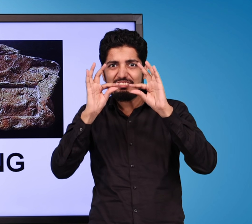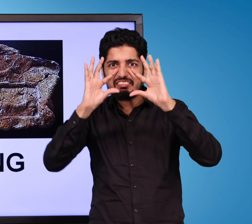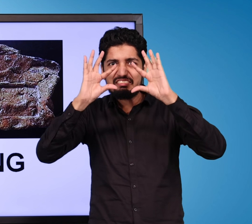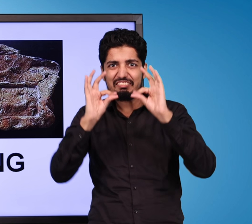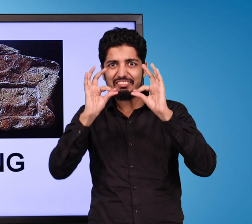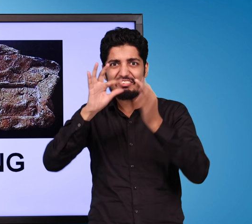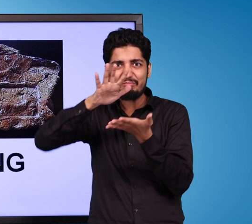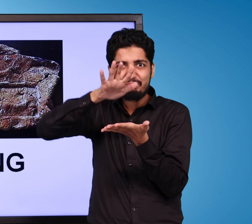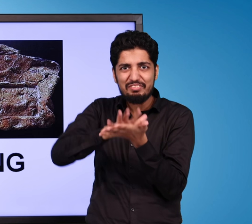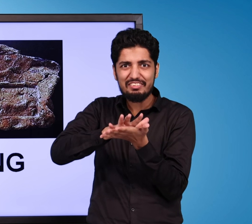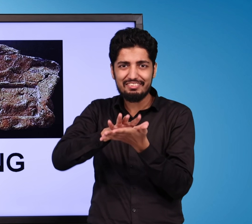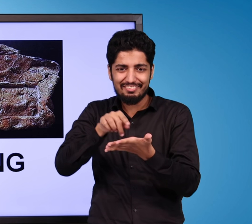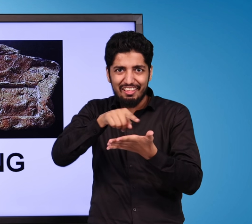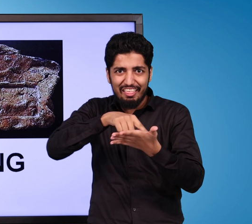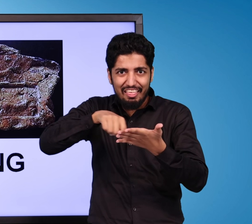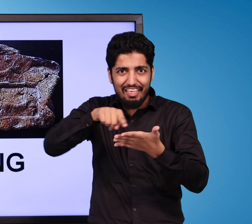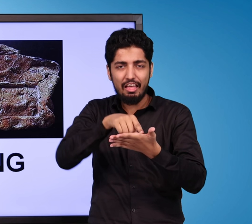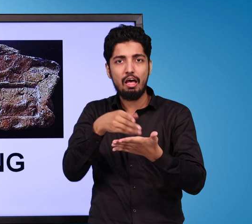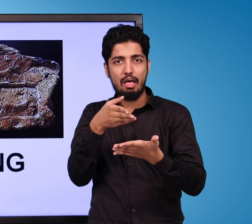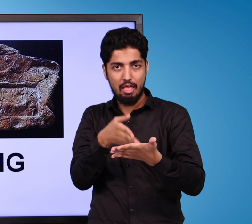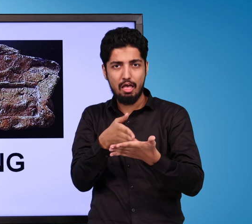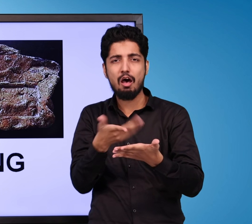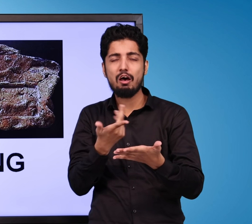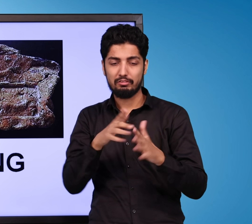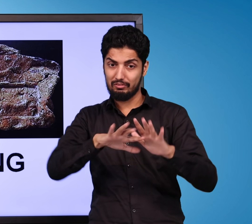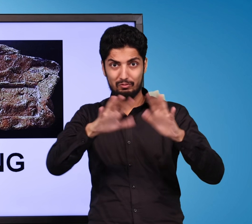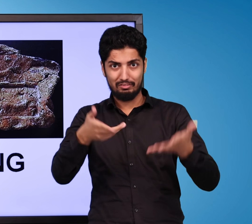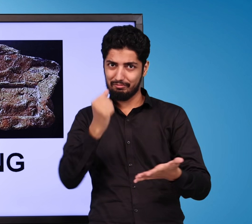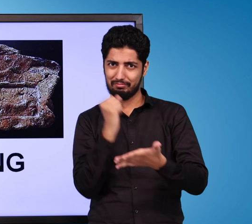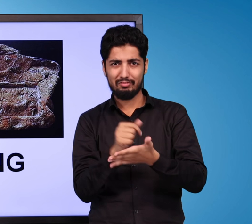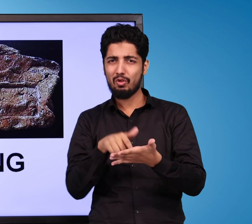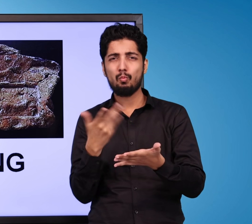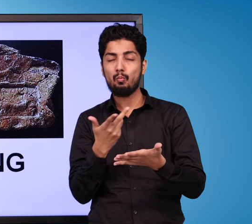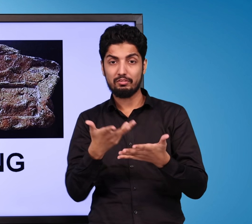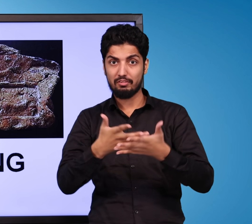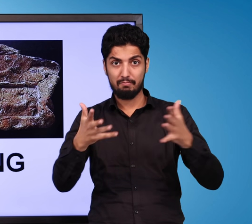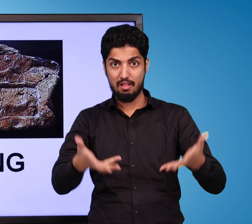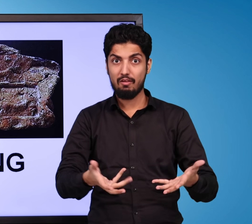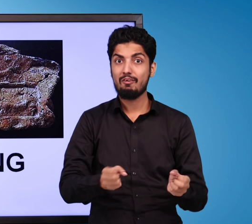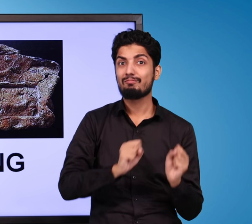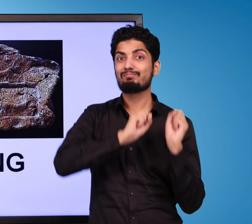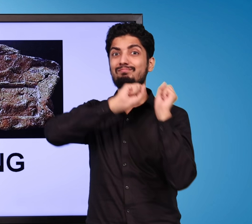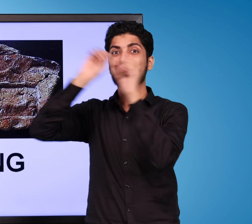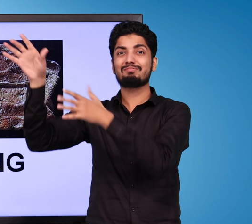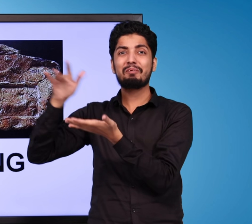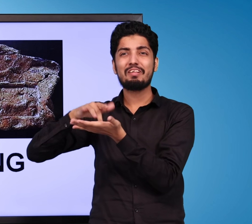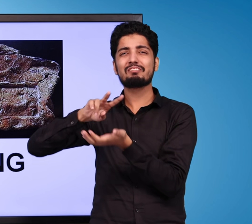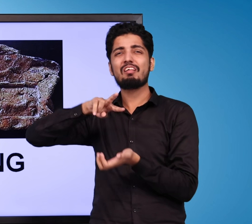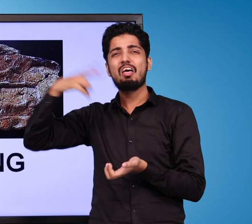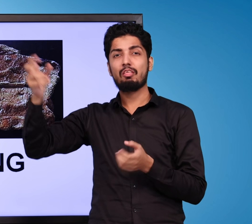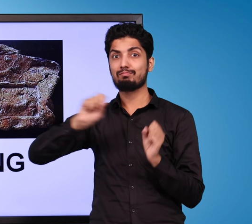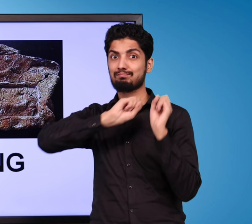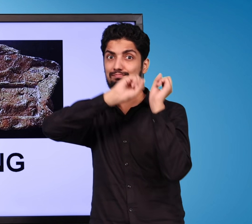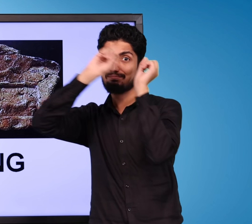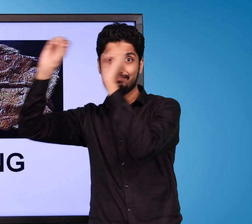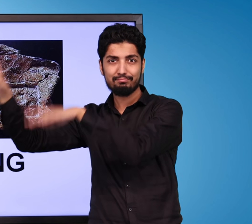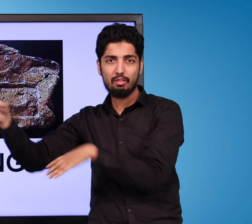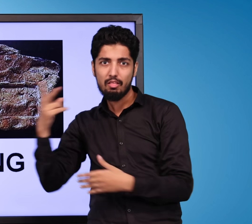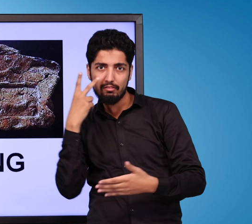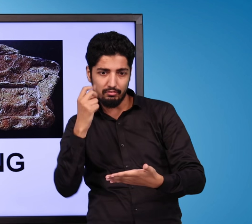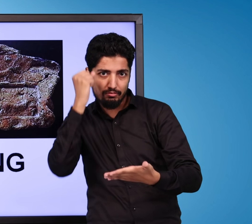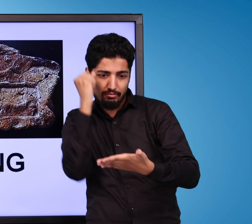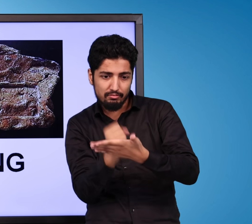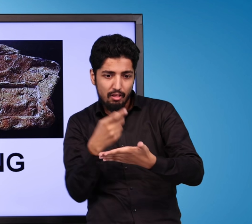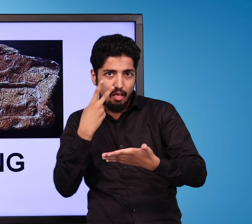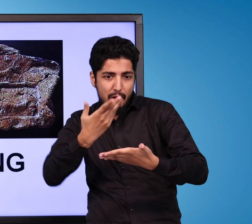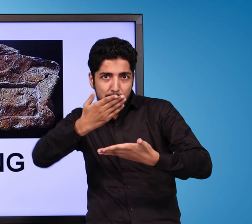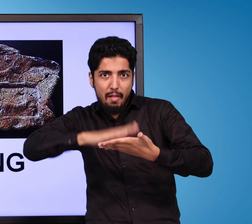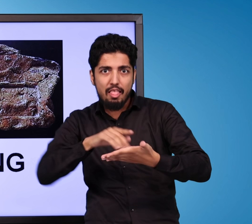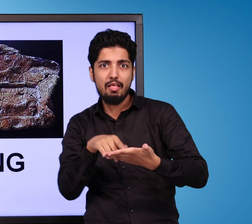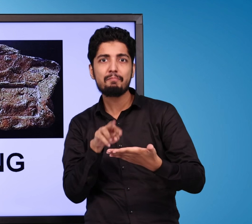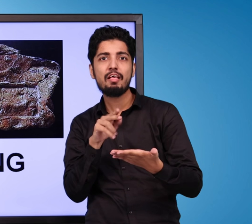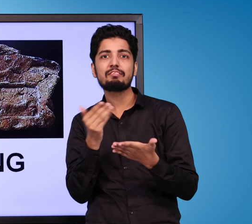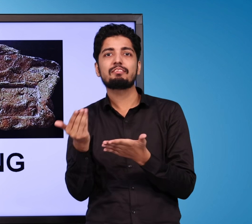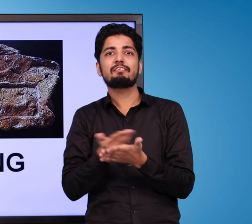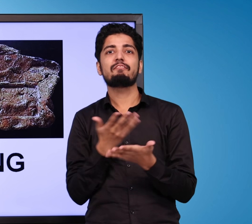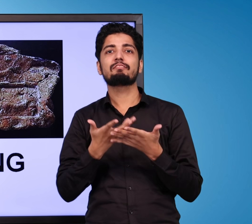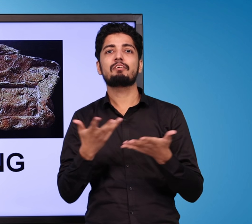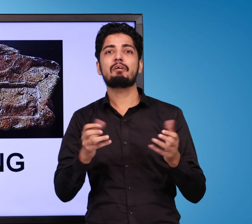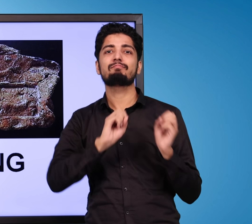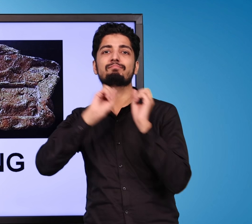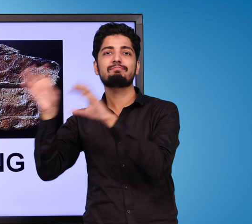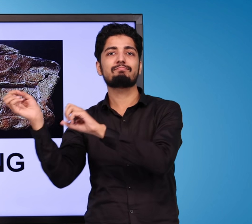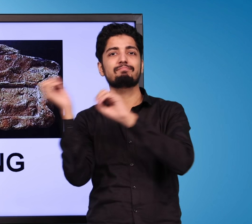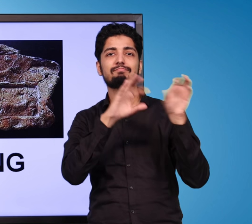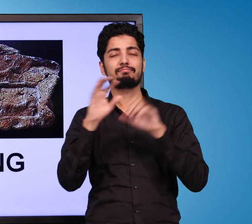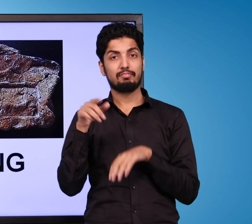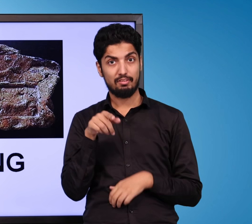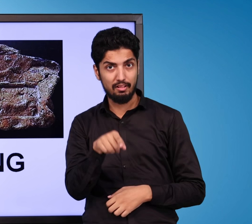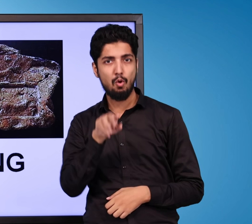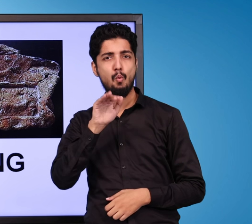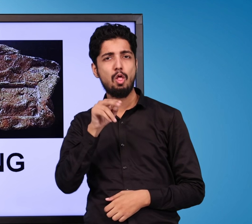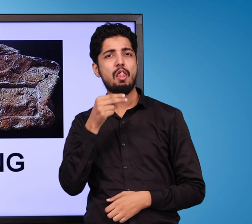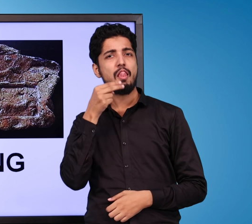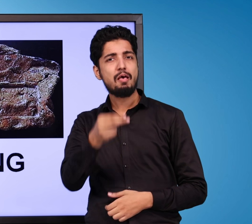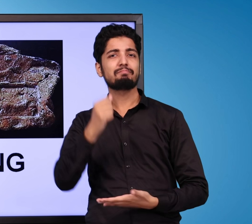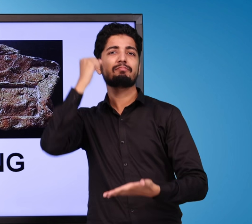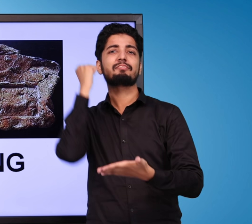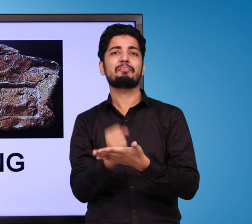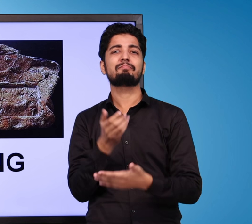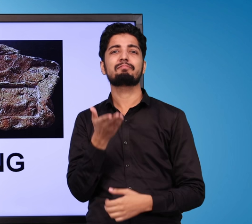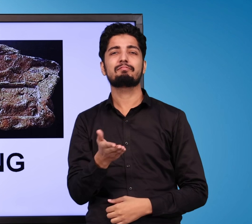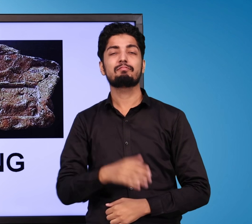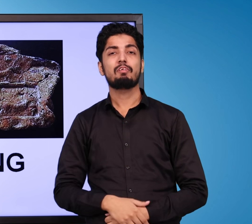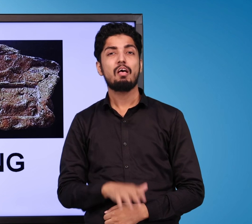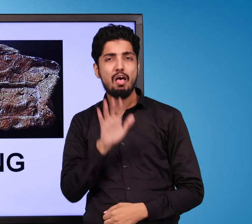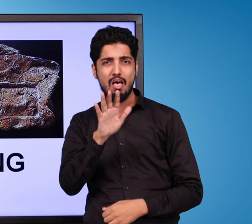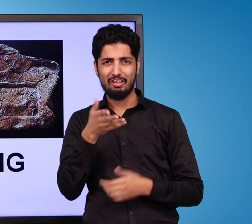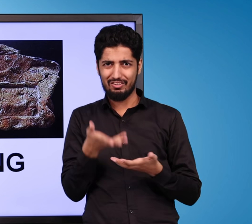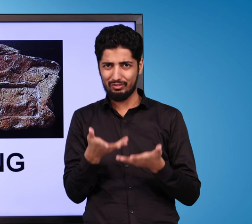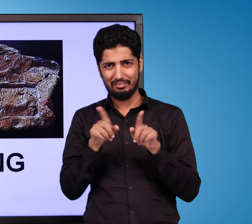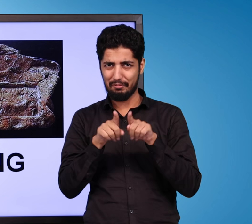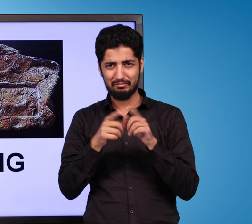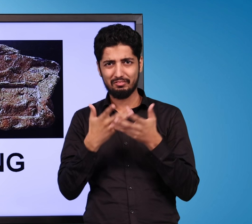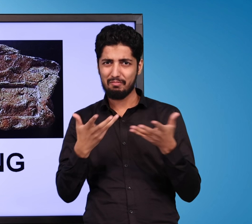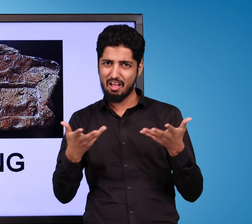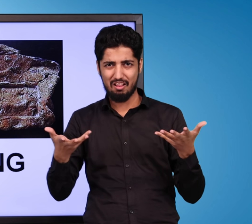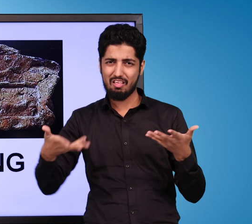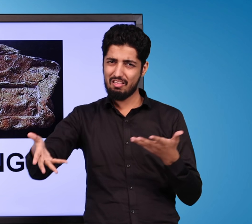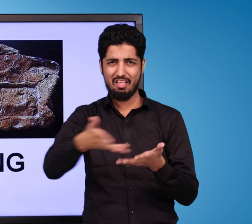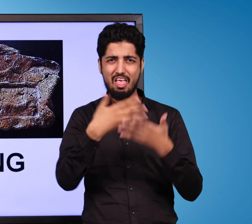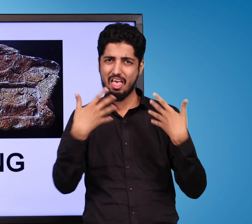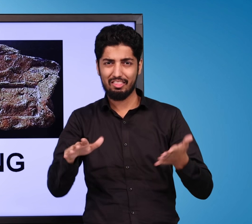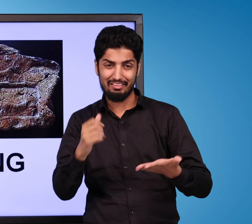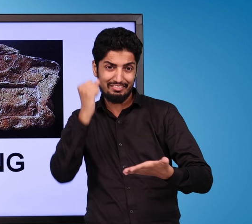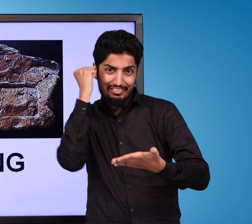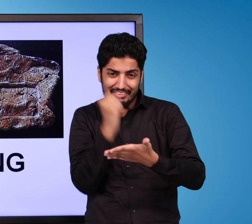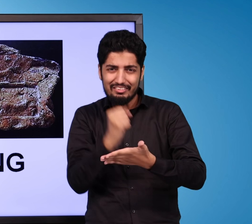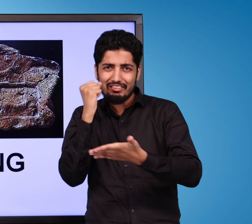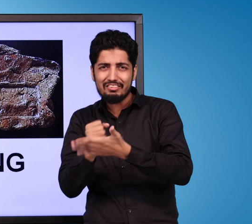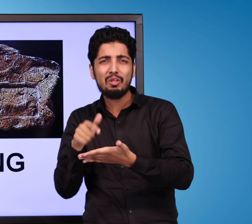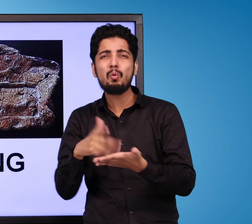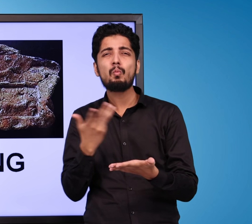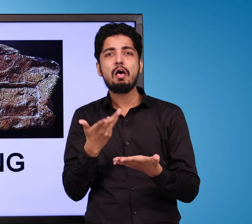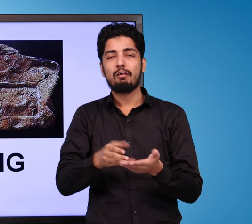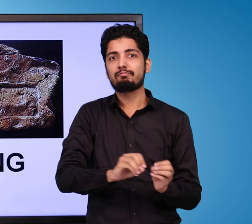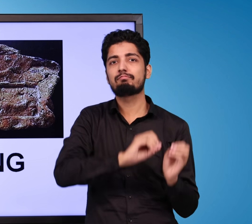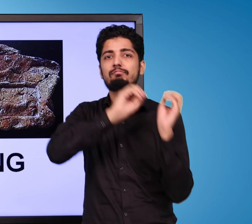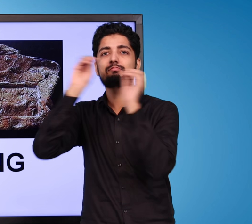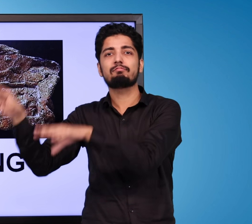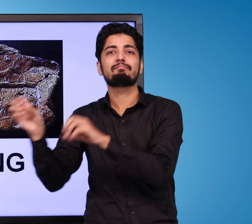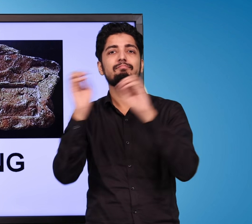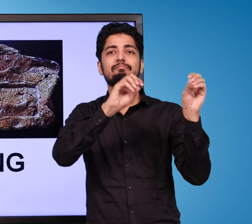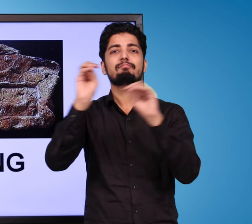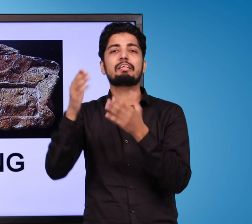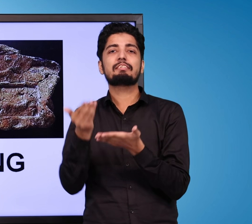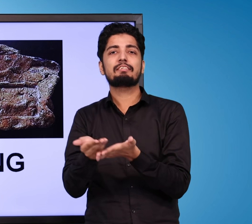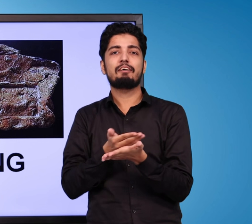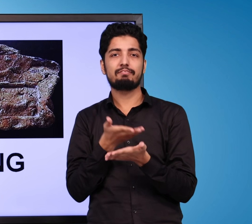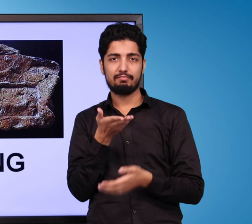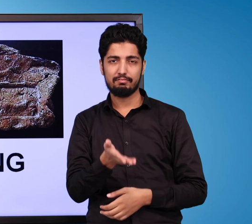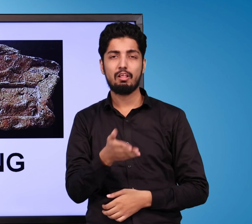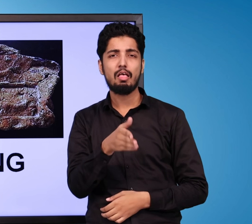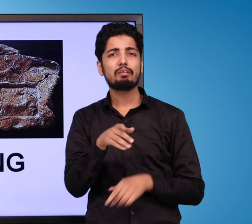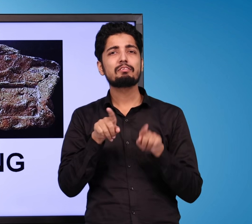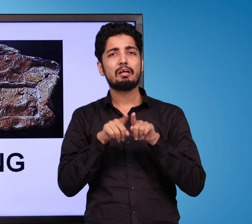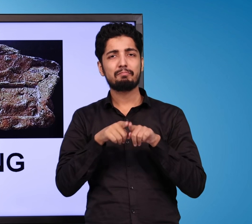a layer of wet clay was applied on the knot, and the seal was pressed on it. The impression of the seal is known as a sealing. If the sealing was intact, one could be sure that the goods had arrived